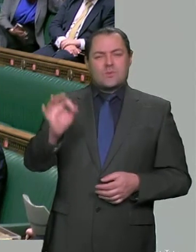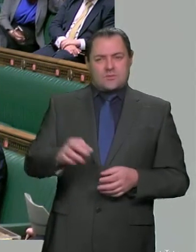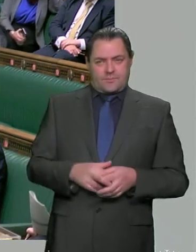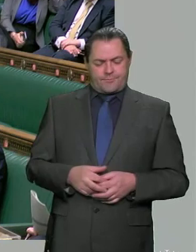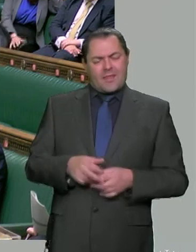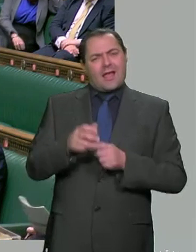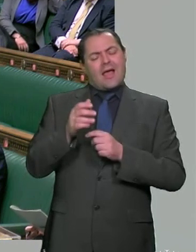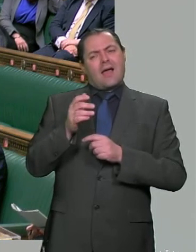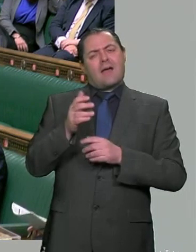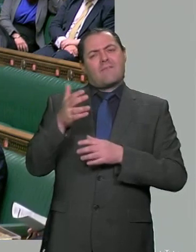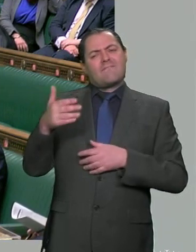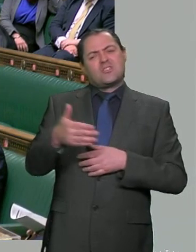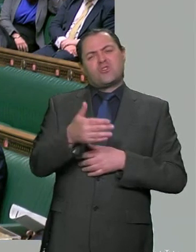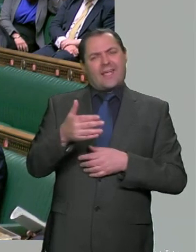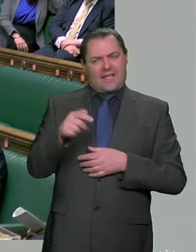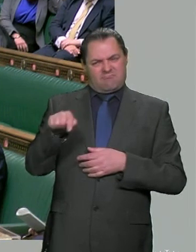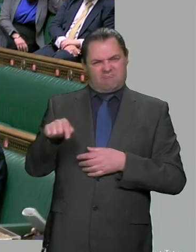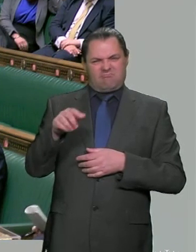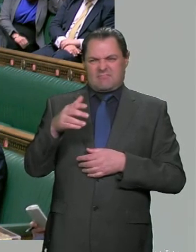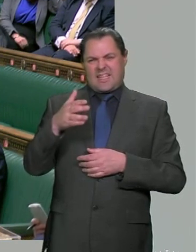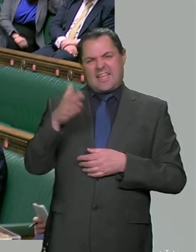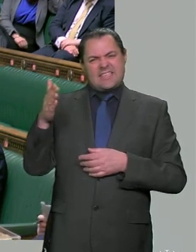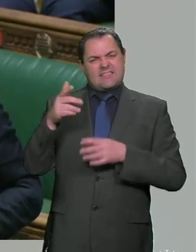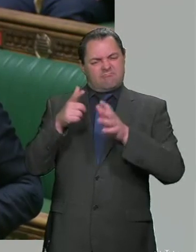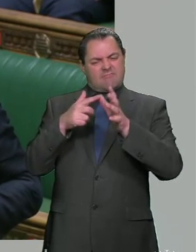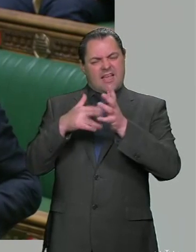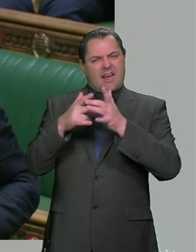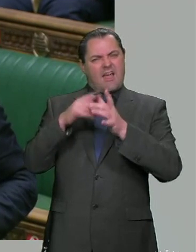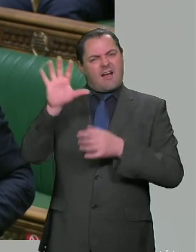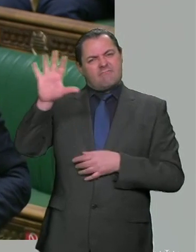The fishing industry in East Anglia has had a hard time of it in recent years.